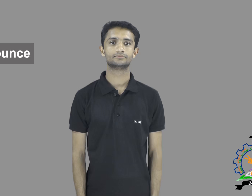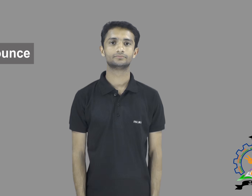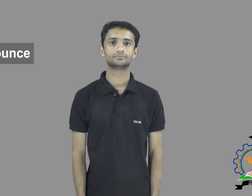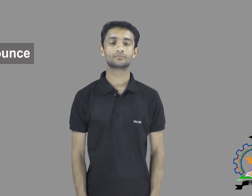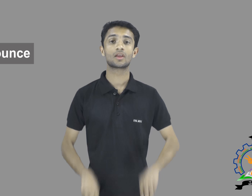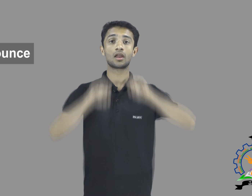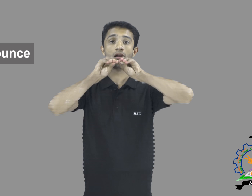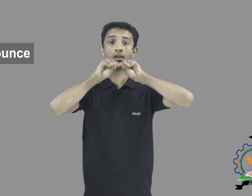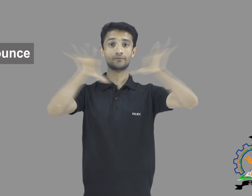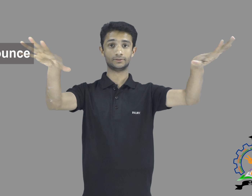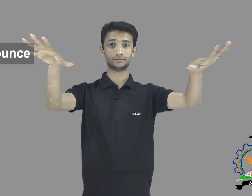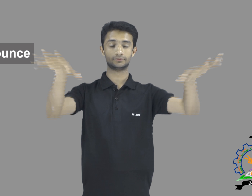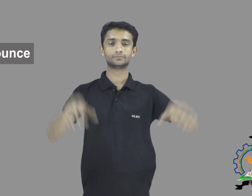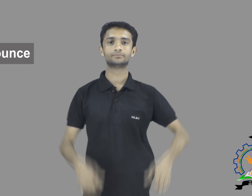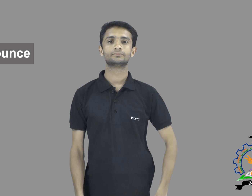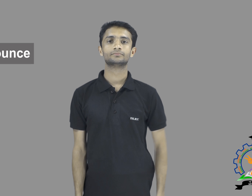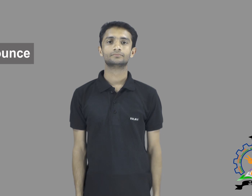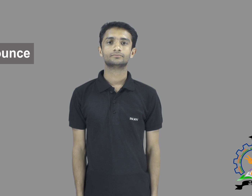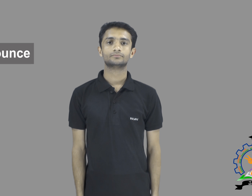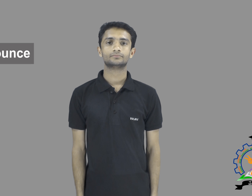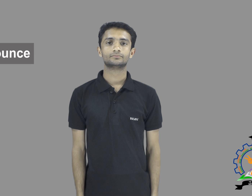Announce Declare Release